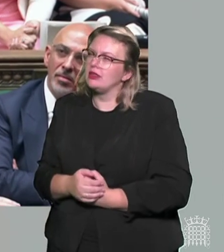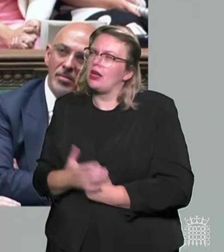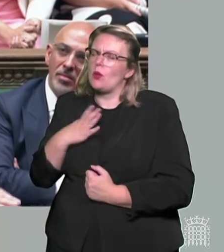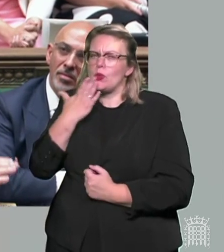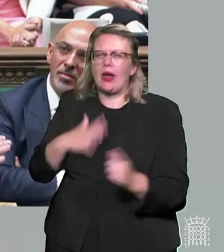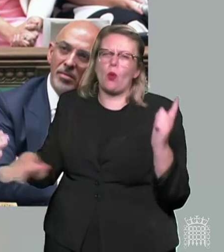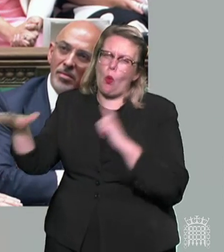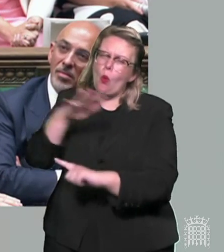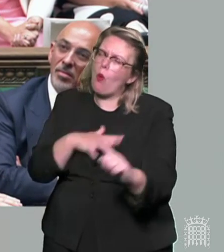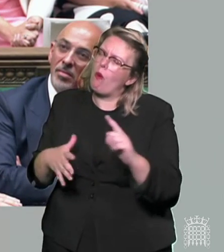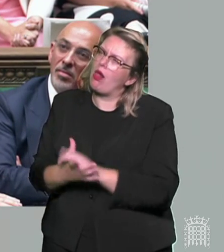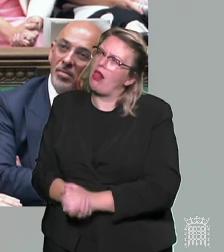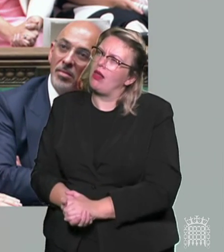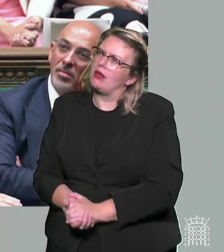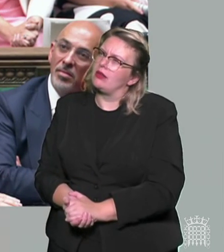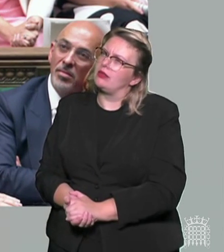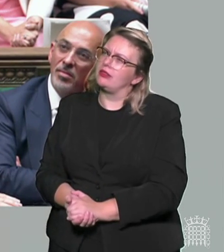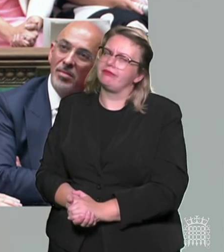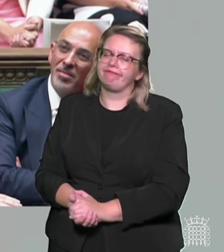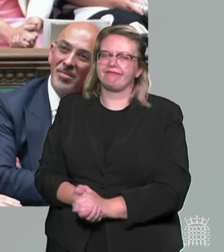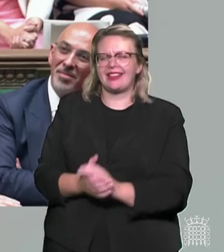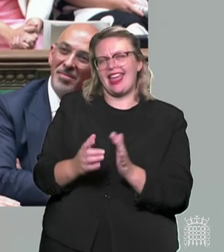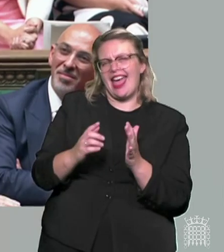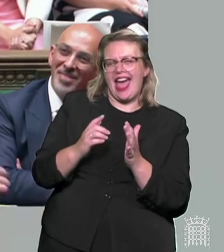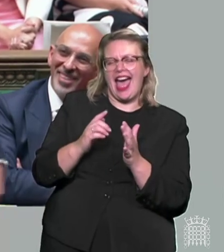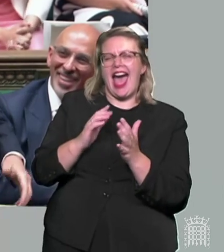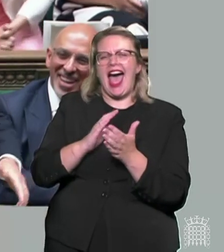I want to thank everybody here.